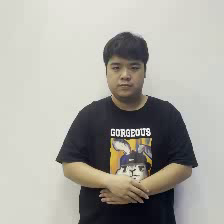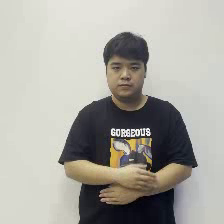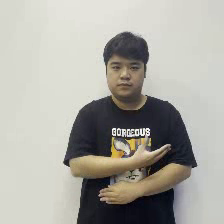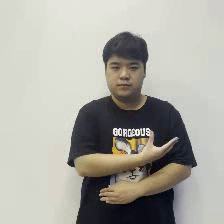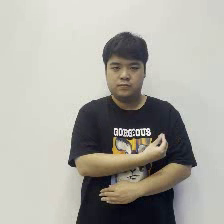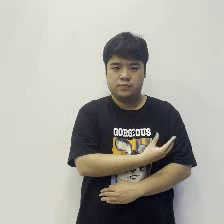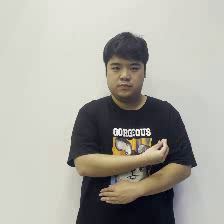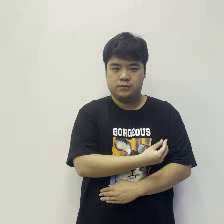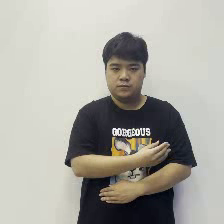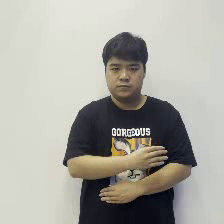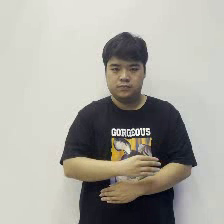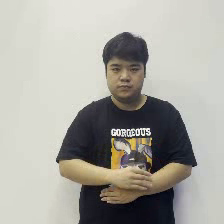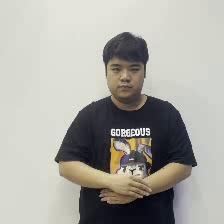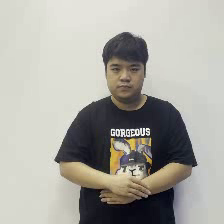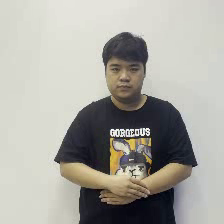Xúc động